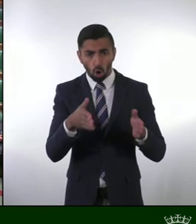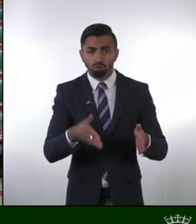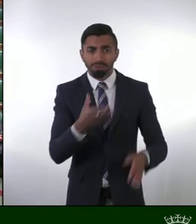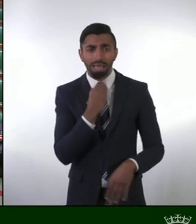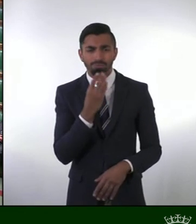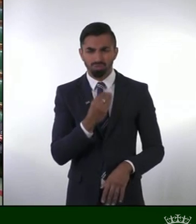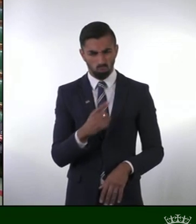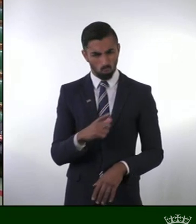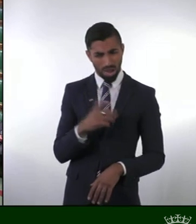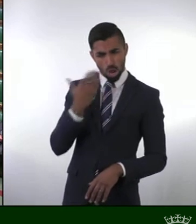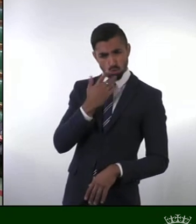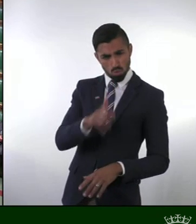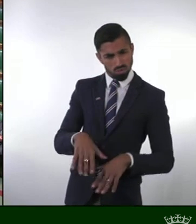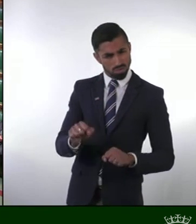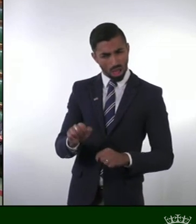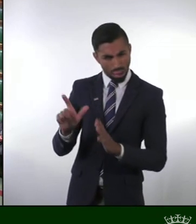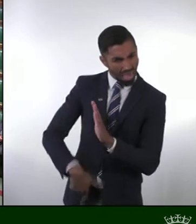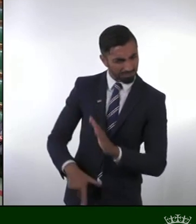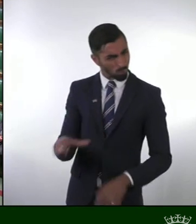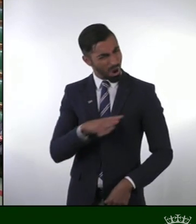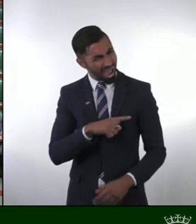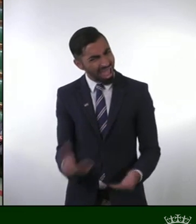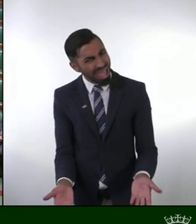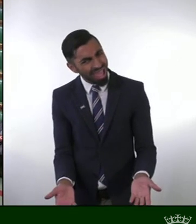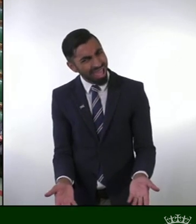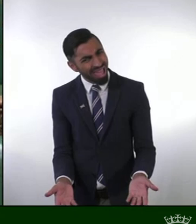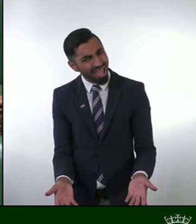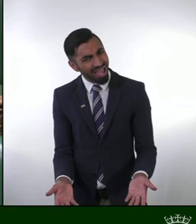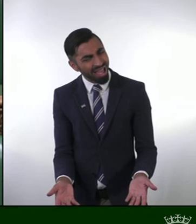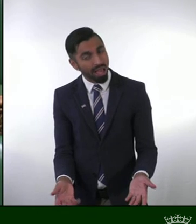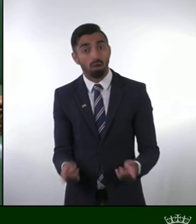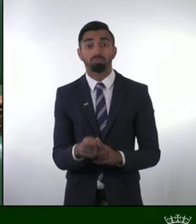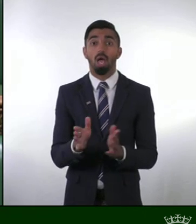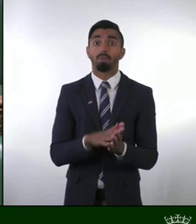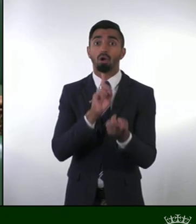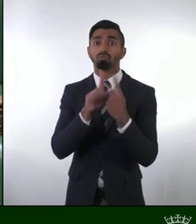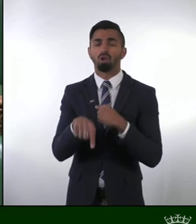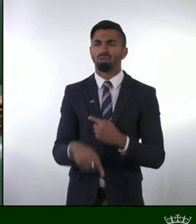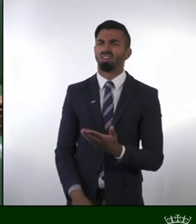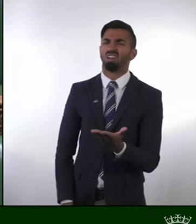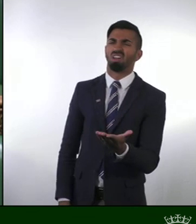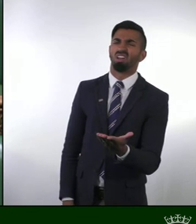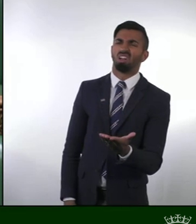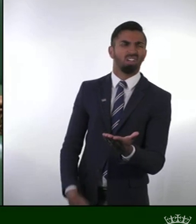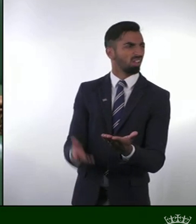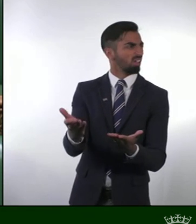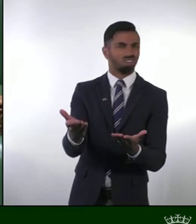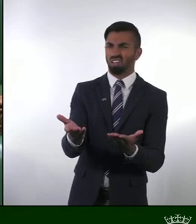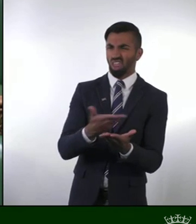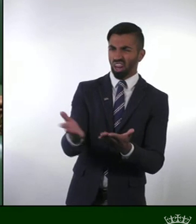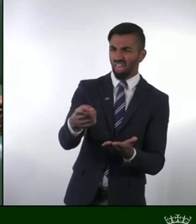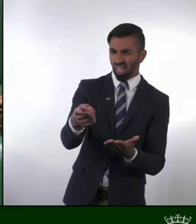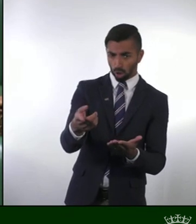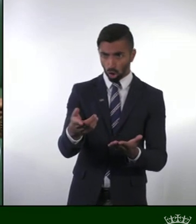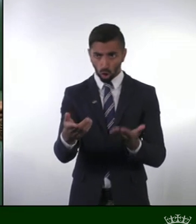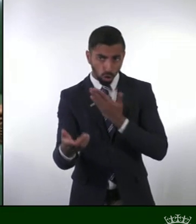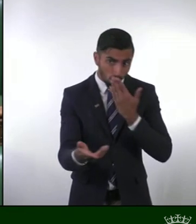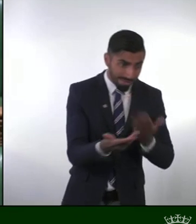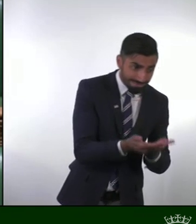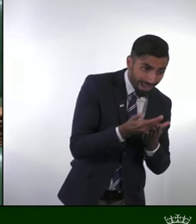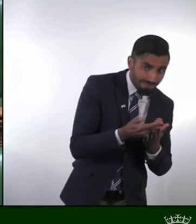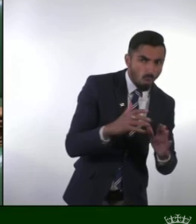The right honourable and learned Gentleman still cannot work out whether he is saying that schools are not safe enough or that we should be going back more quickly.